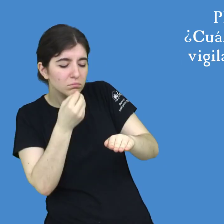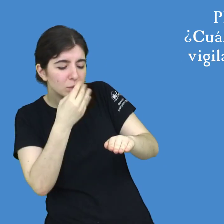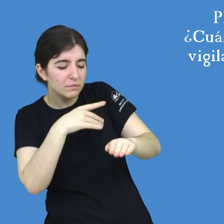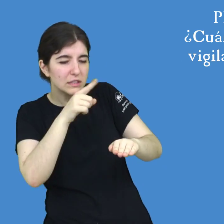bien